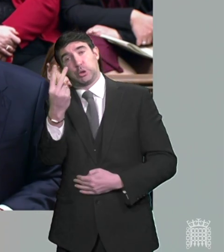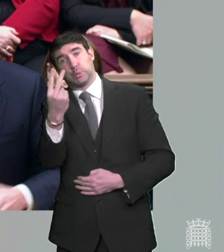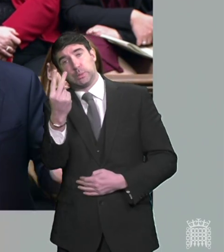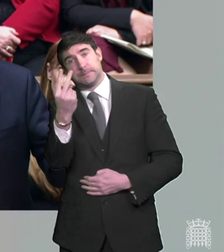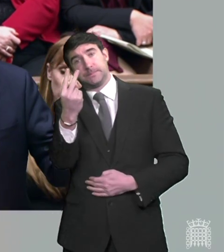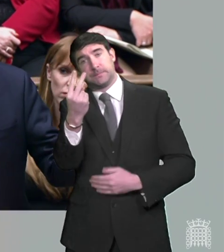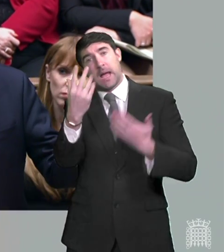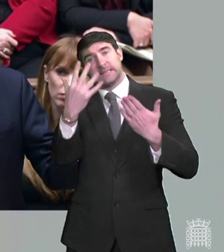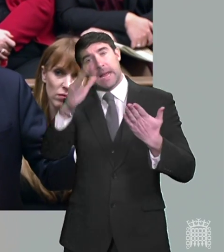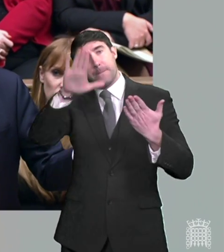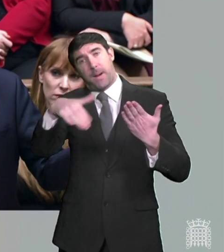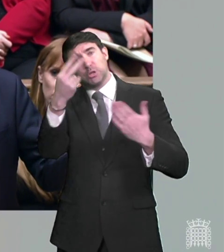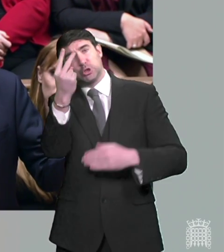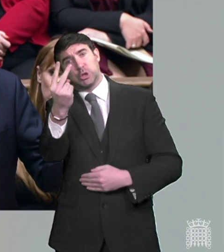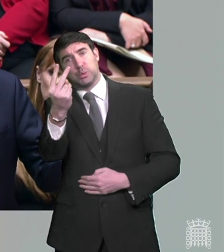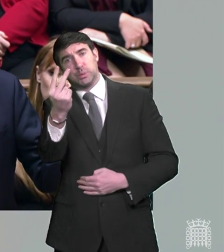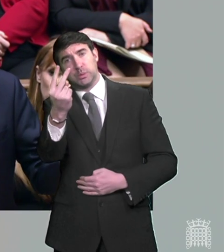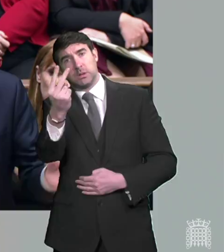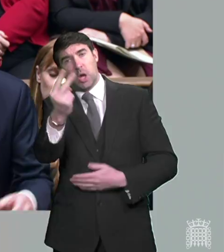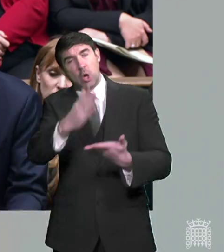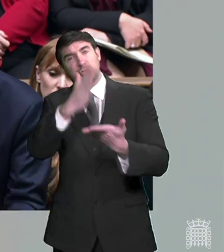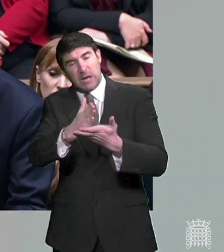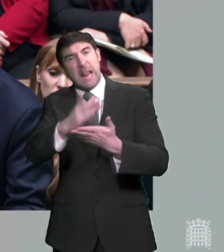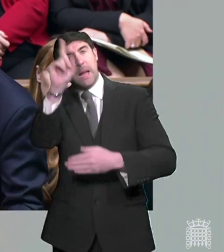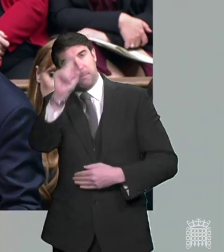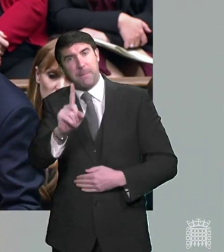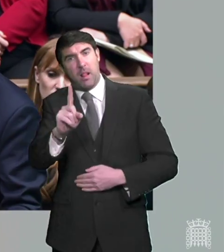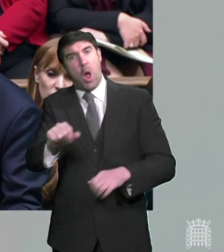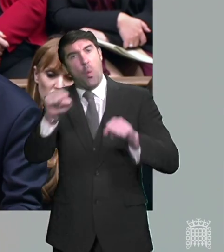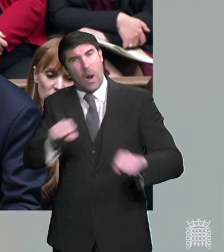These are our constituents waiting for ambulances I am talking about.